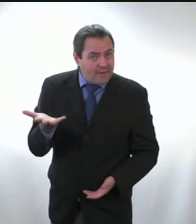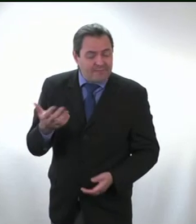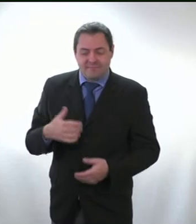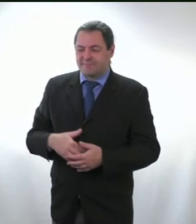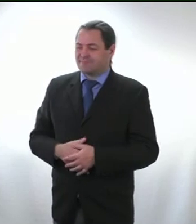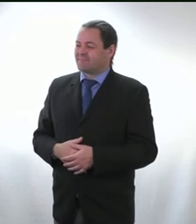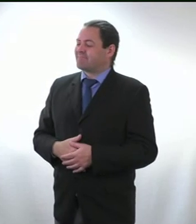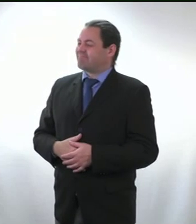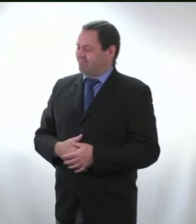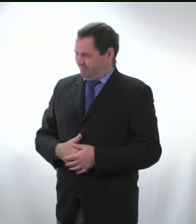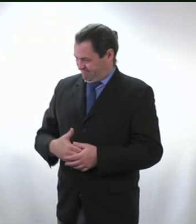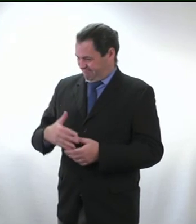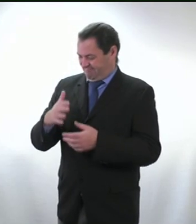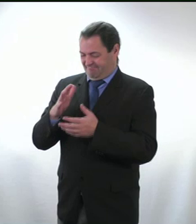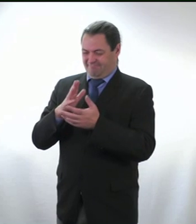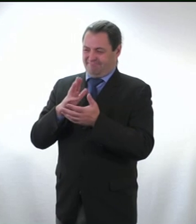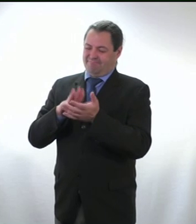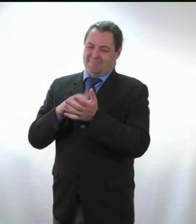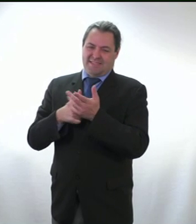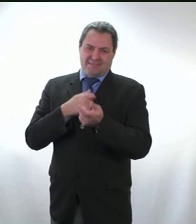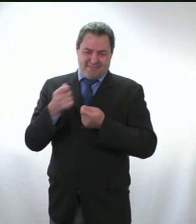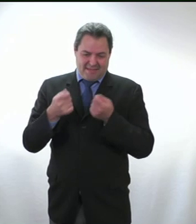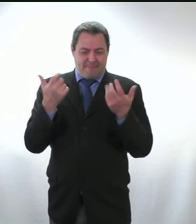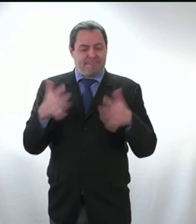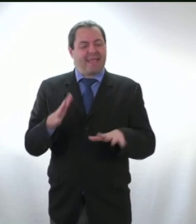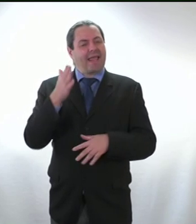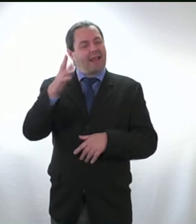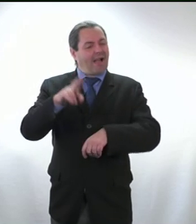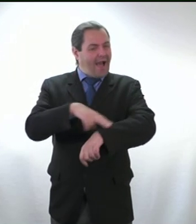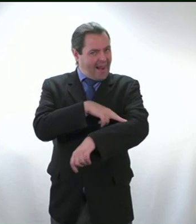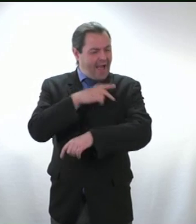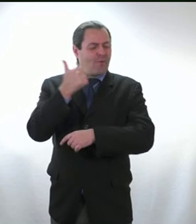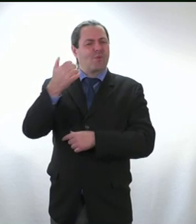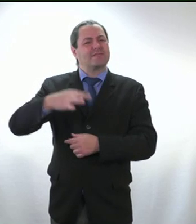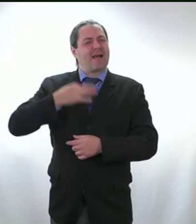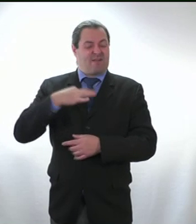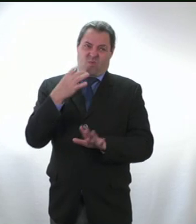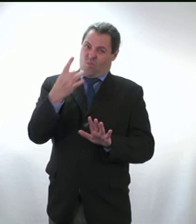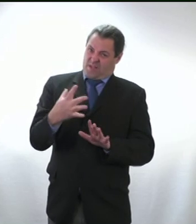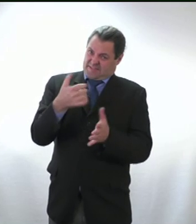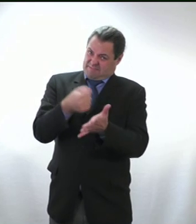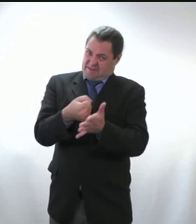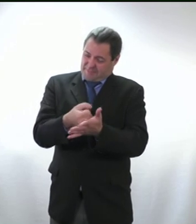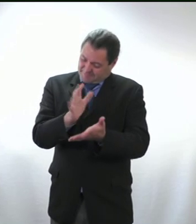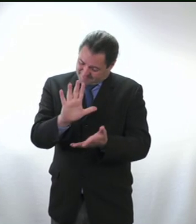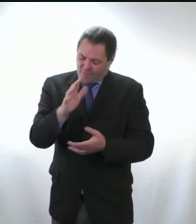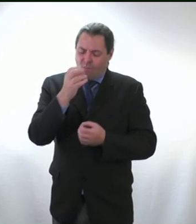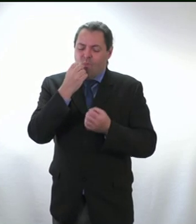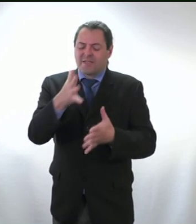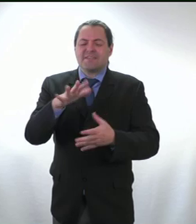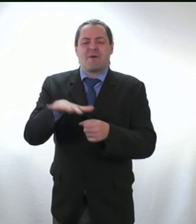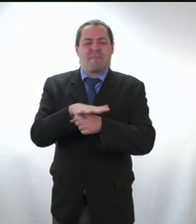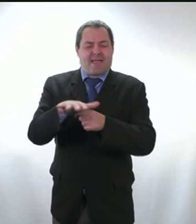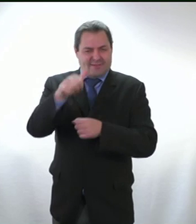I have spent at least one very happy night out in Carlisle, and it is a wonderful place.